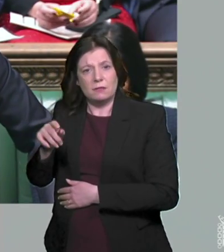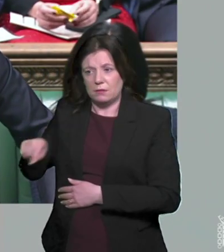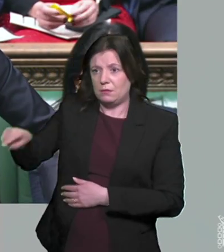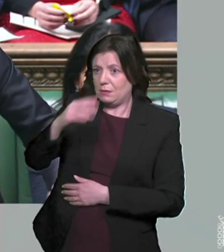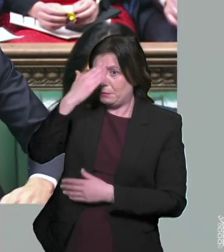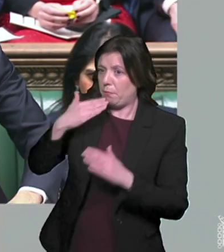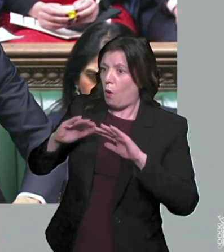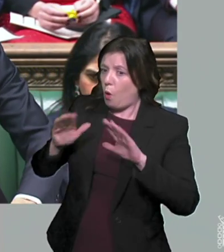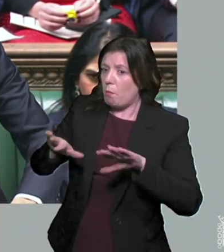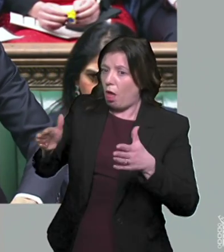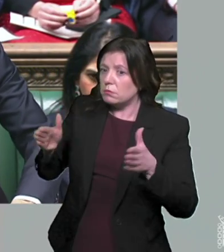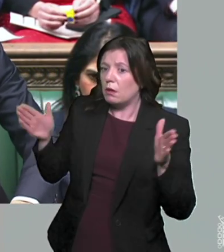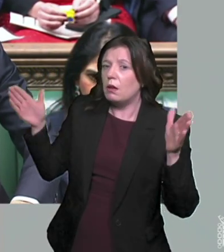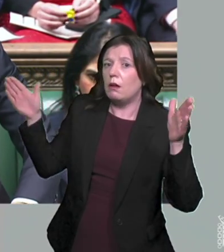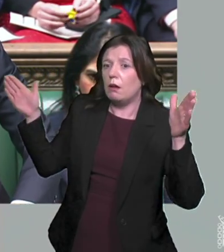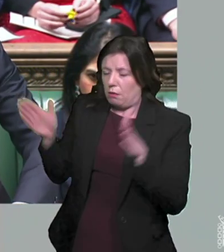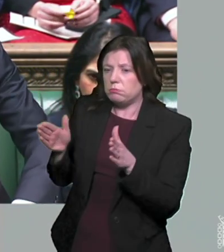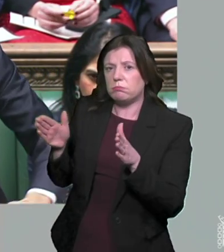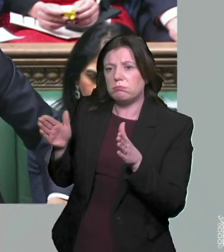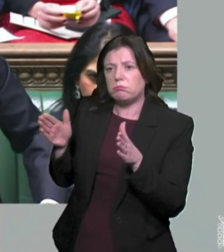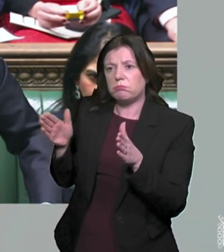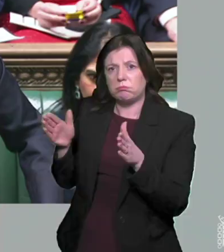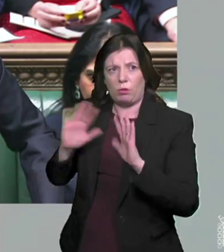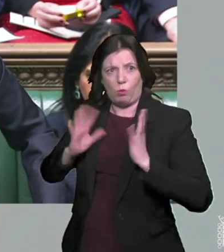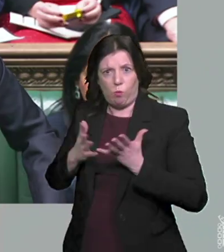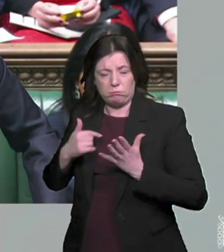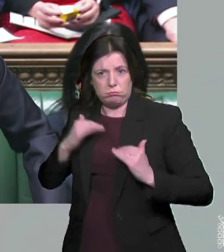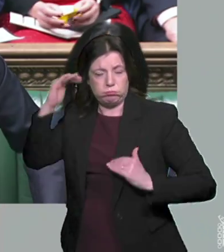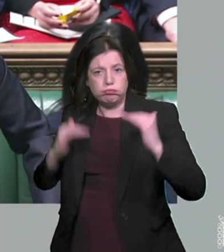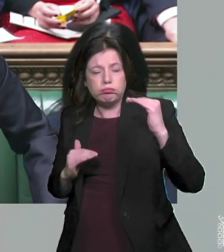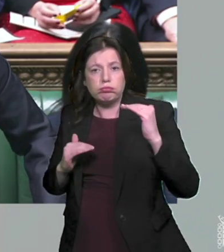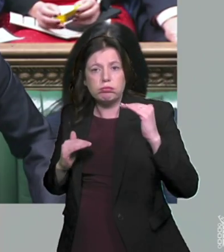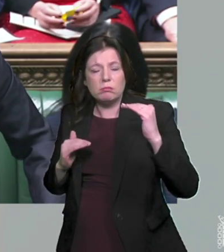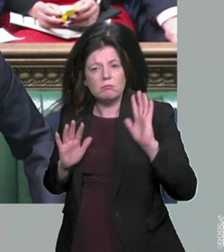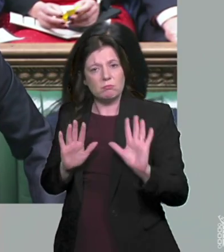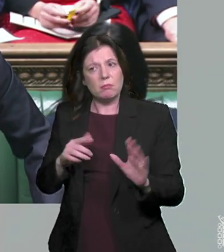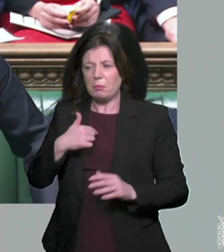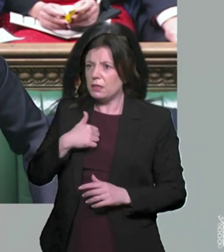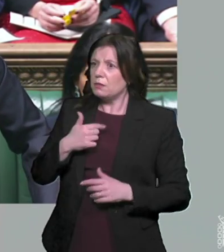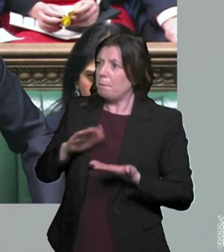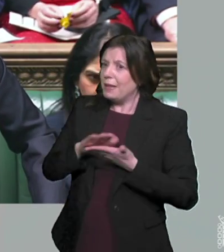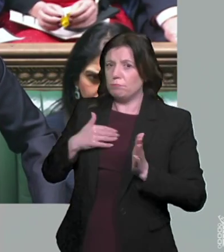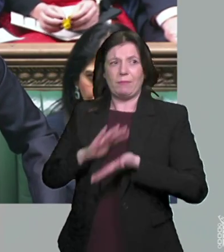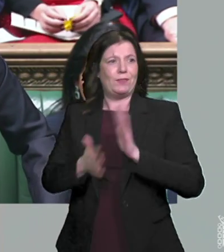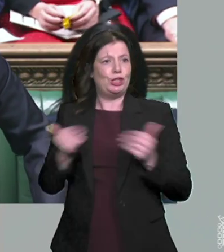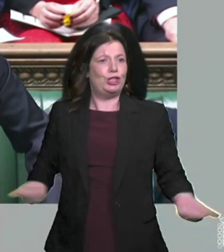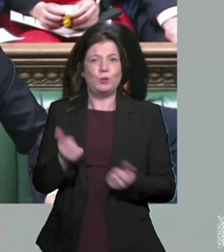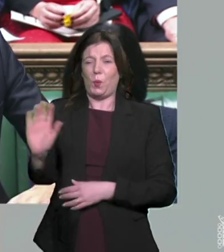We still have one of the lowest rates in the world, according to when it was last measured, but we will continue to do more.